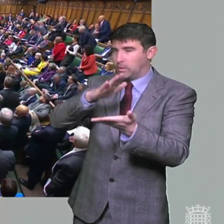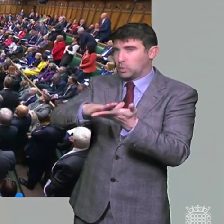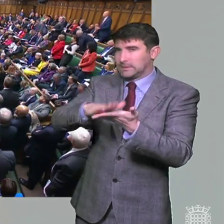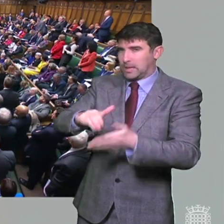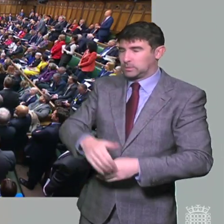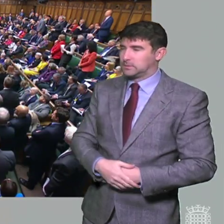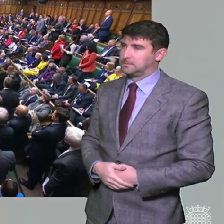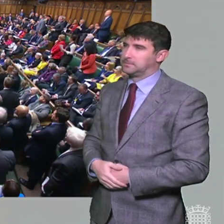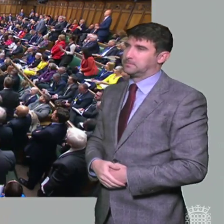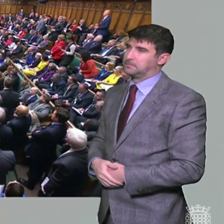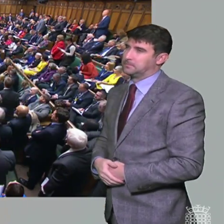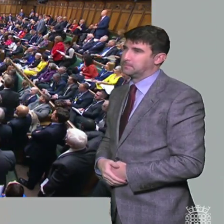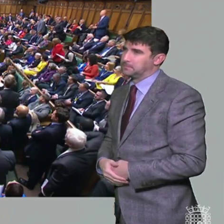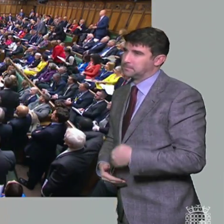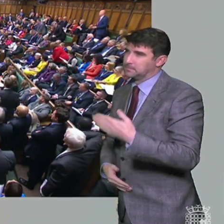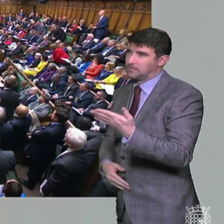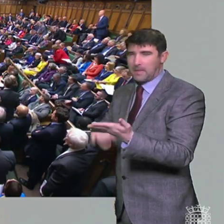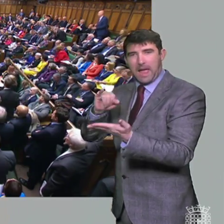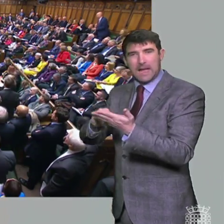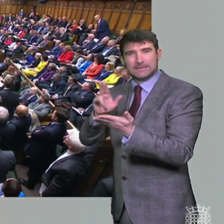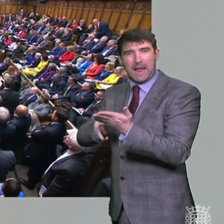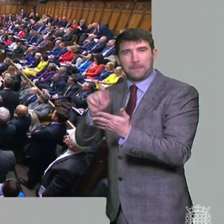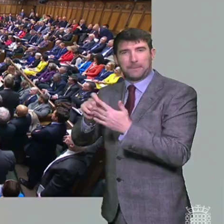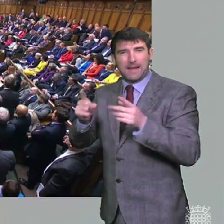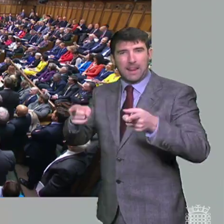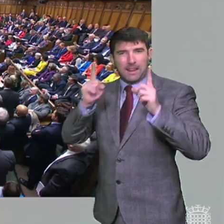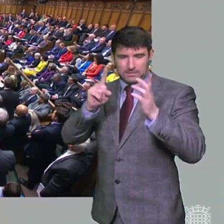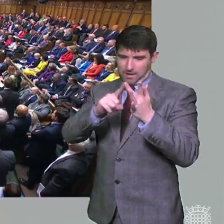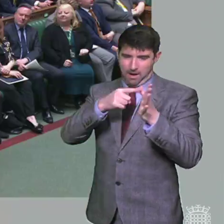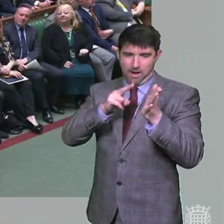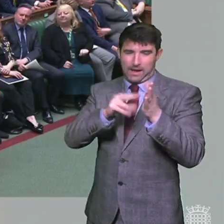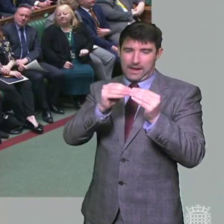We come to the leader of the SNP.